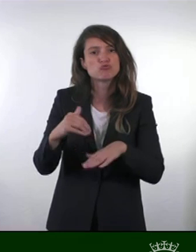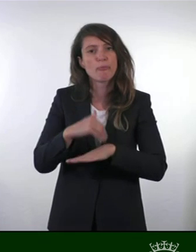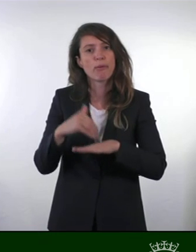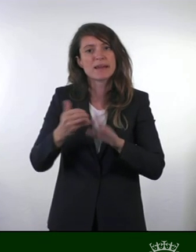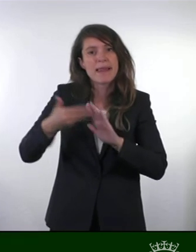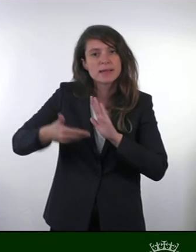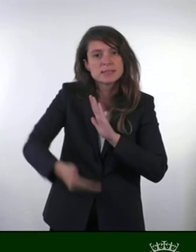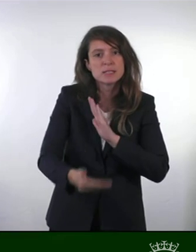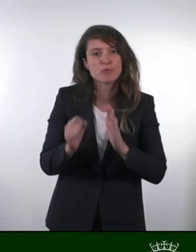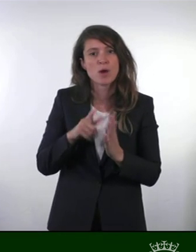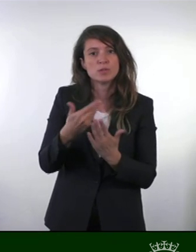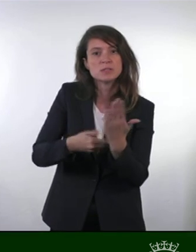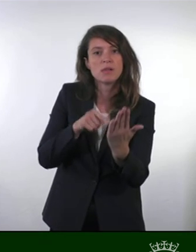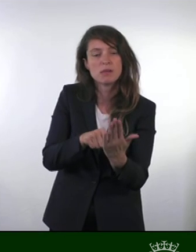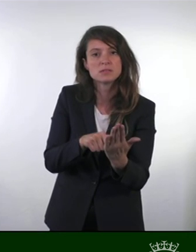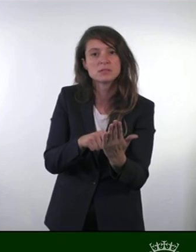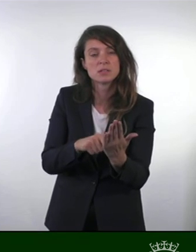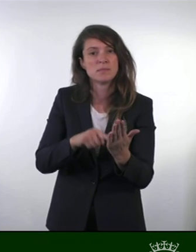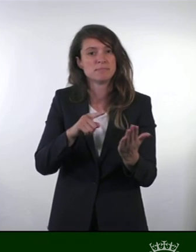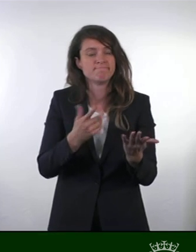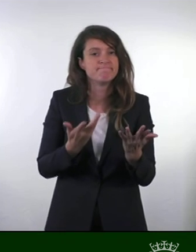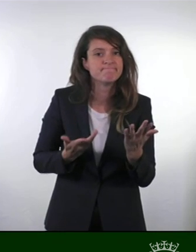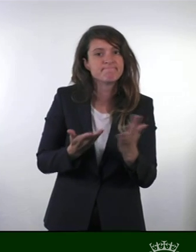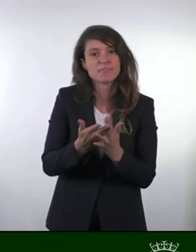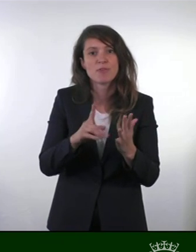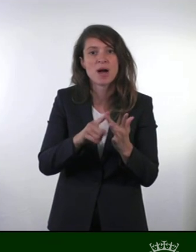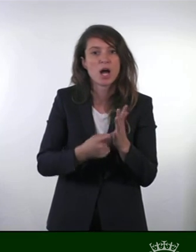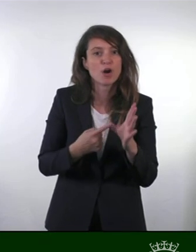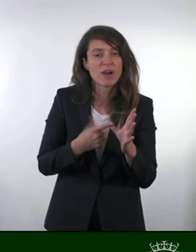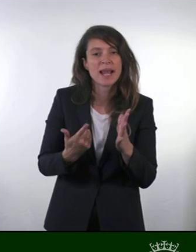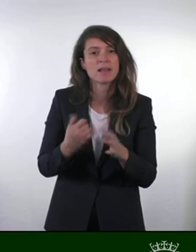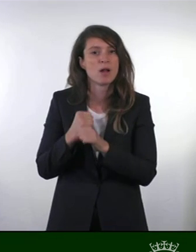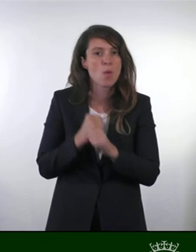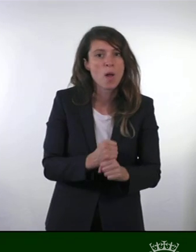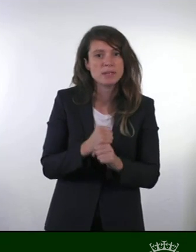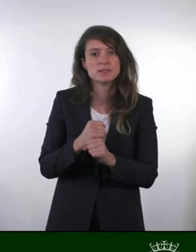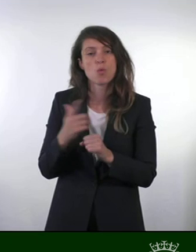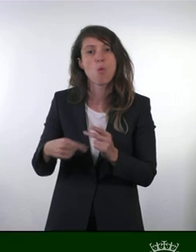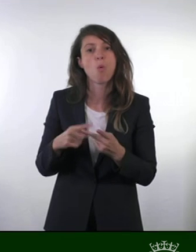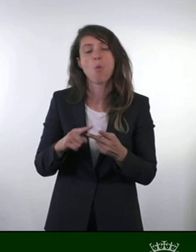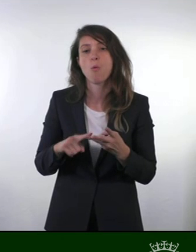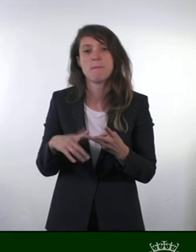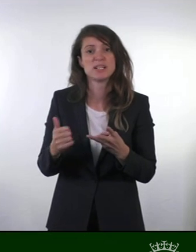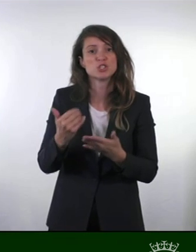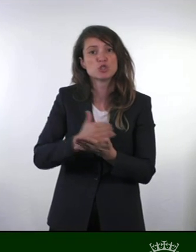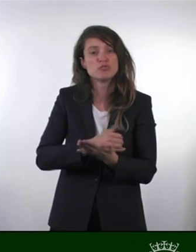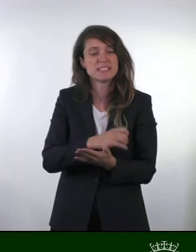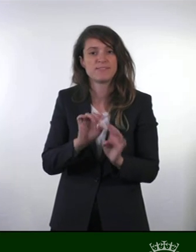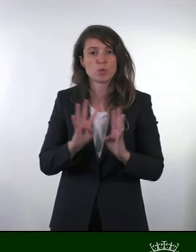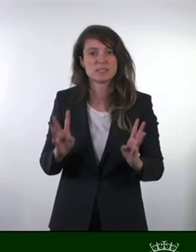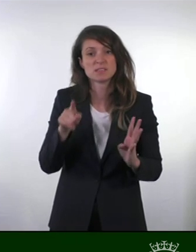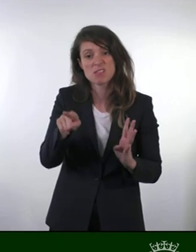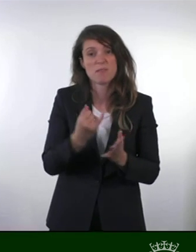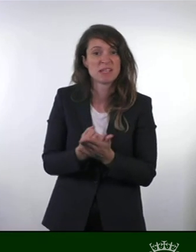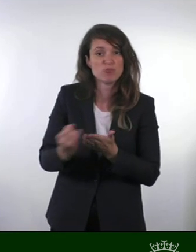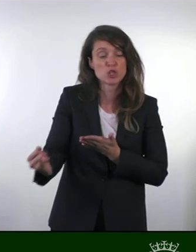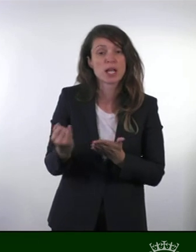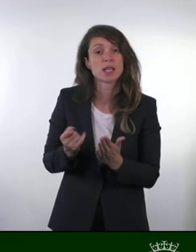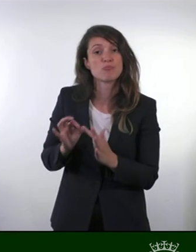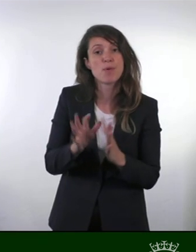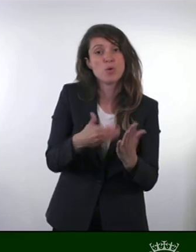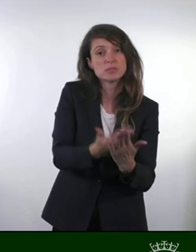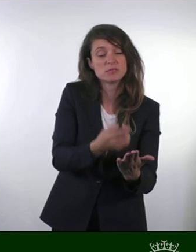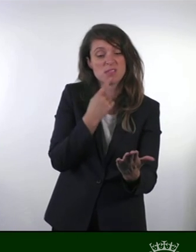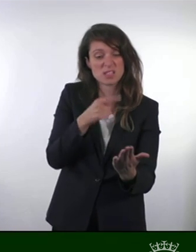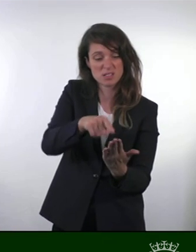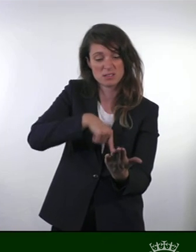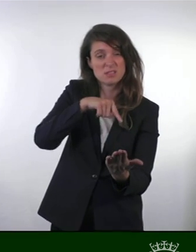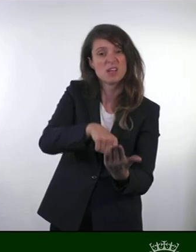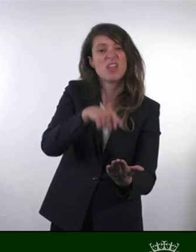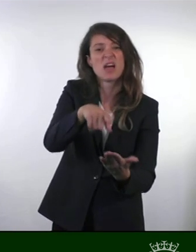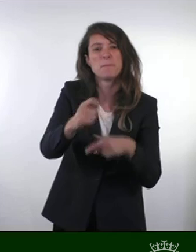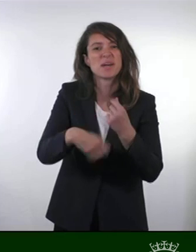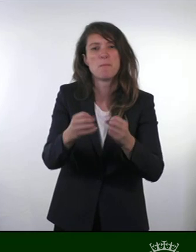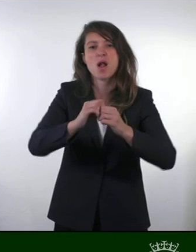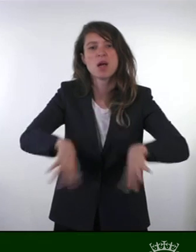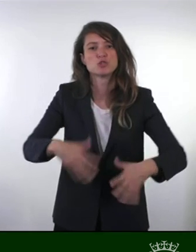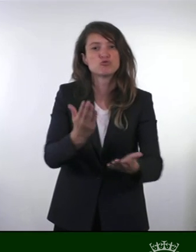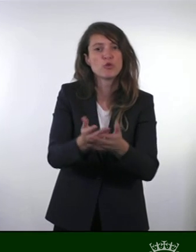Whether they were injured or bereaved by the IRA, loyalist paramilitaries or security forces, those victims have rejected the proposals, which they say close the door on truth and justice.